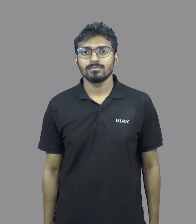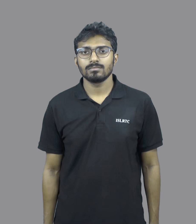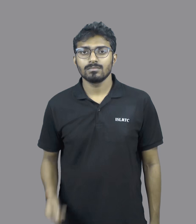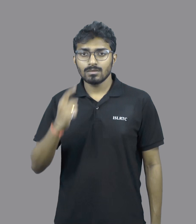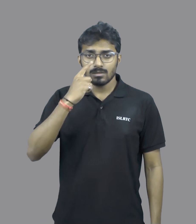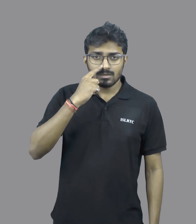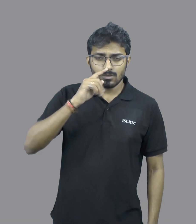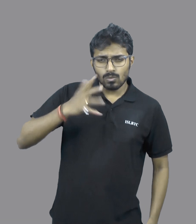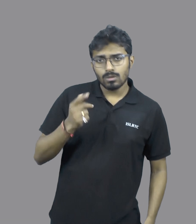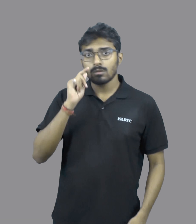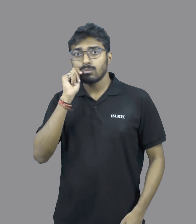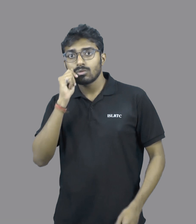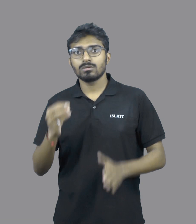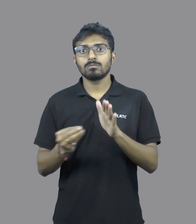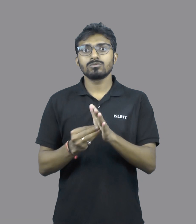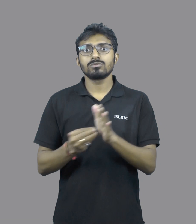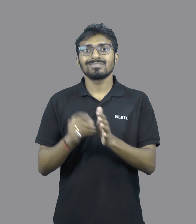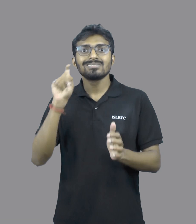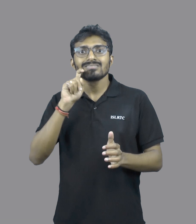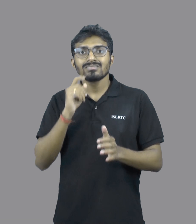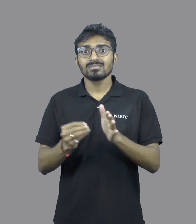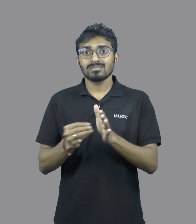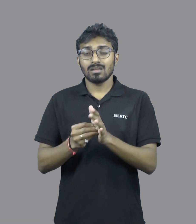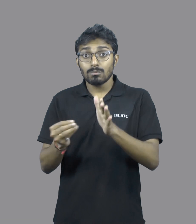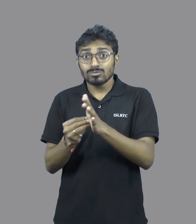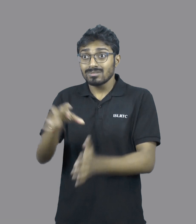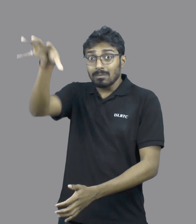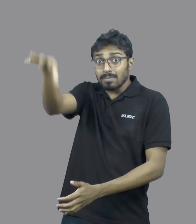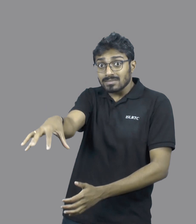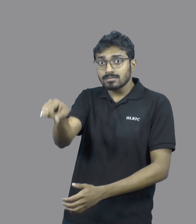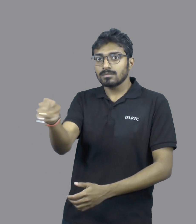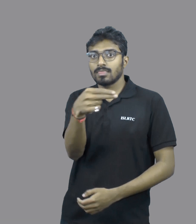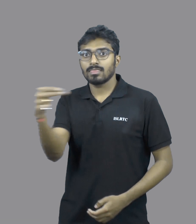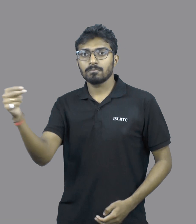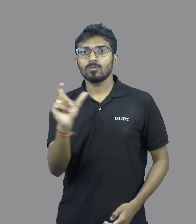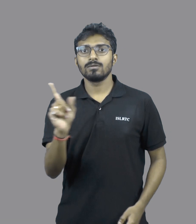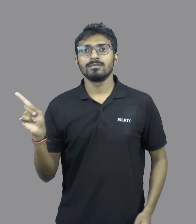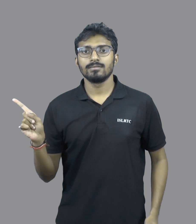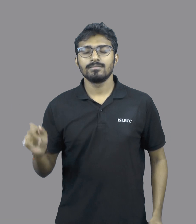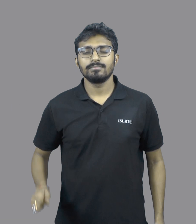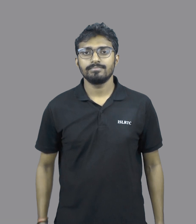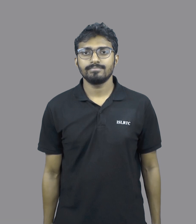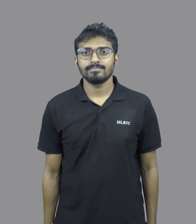Brothel